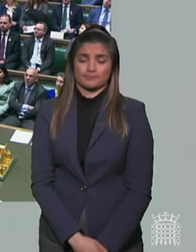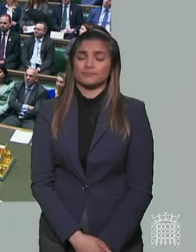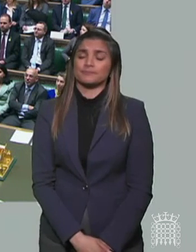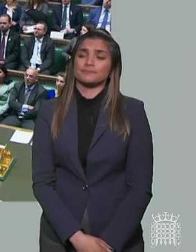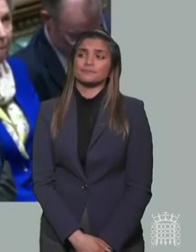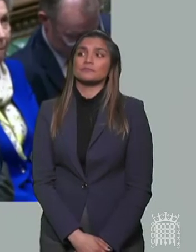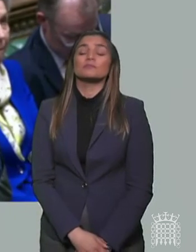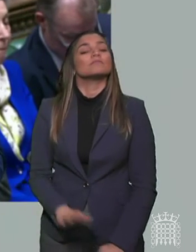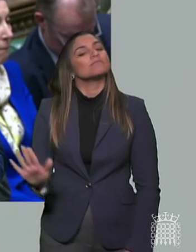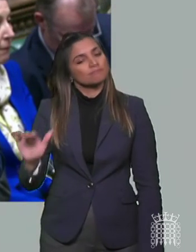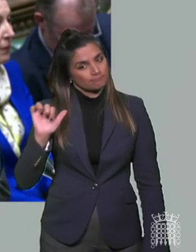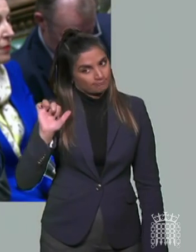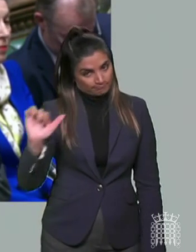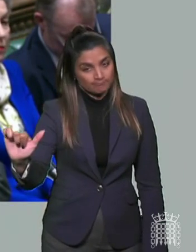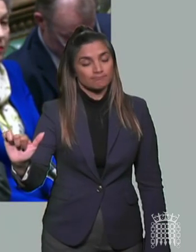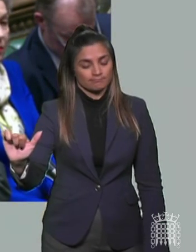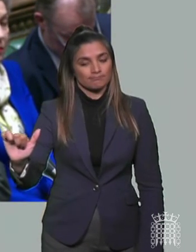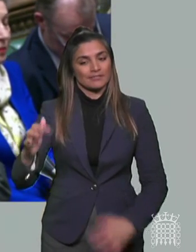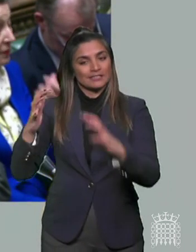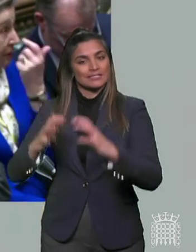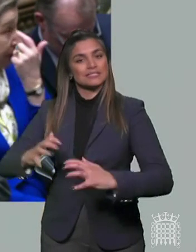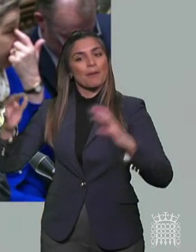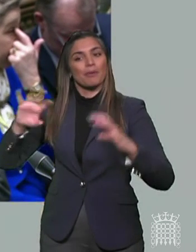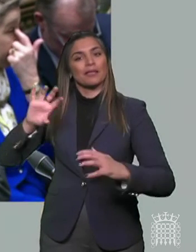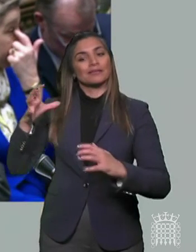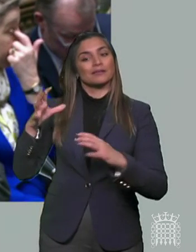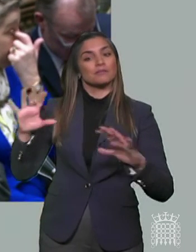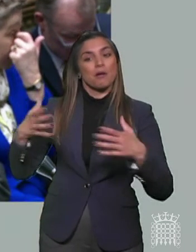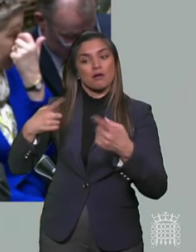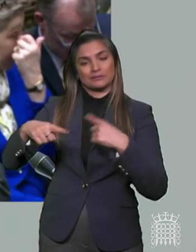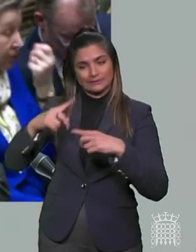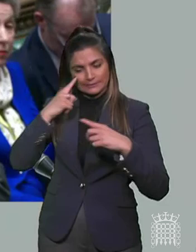My honourable Friend is bang on. The Assembly of States Parties is looking at the arrears.